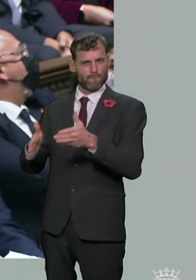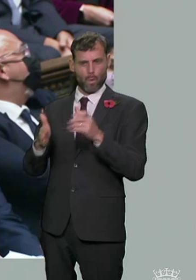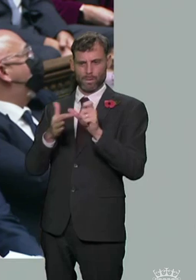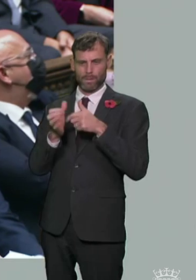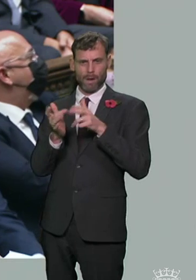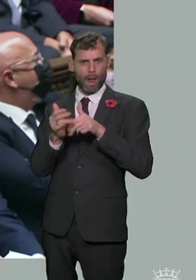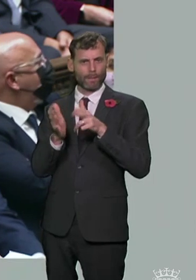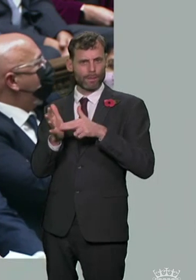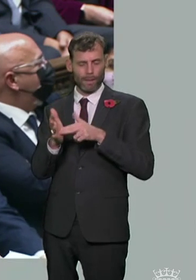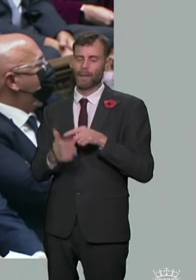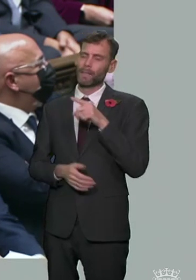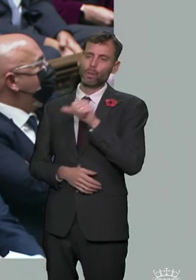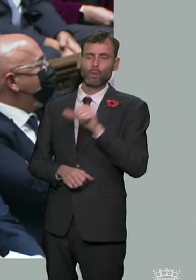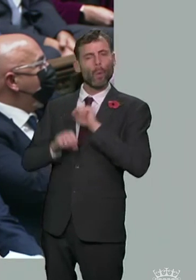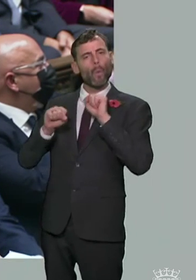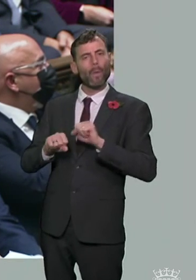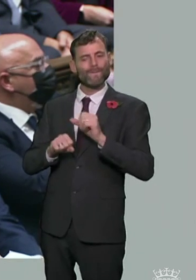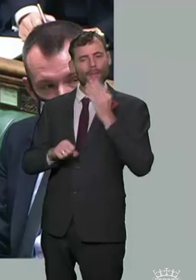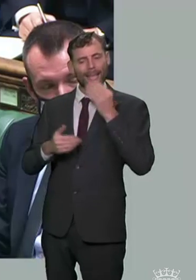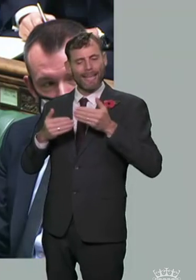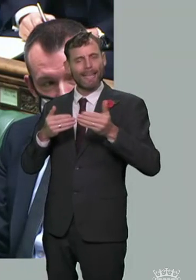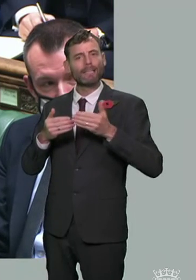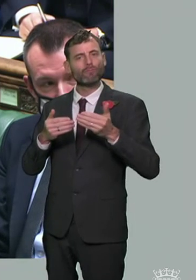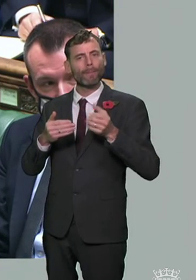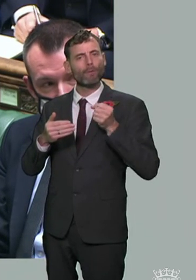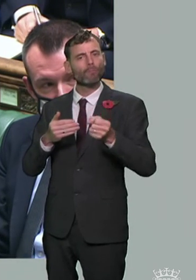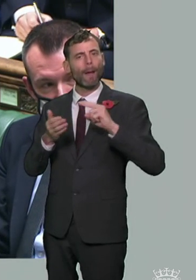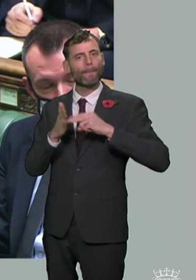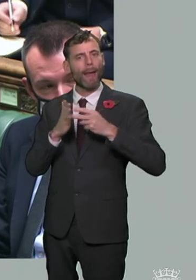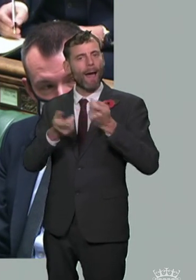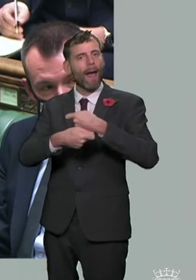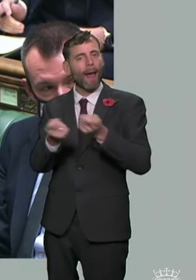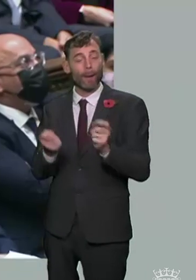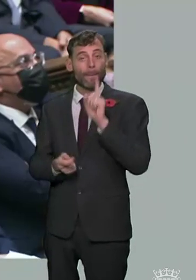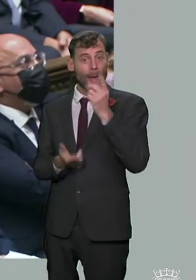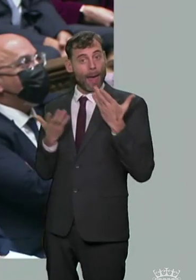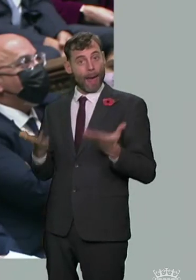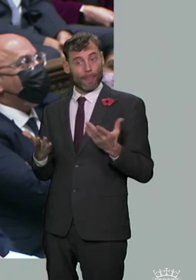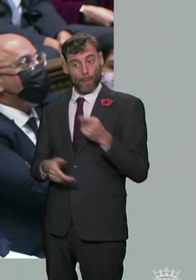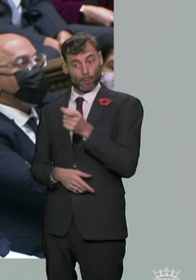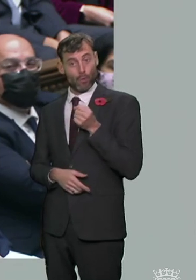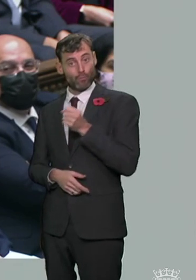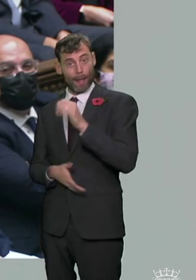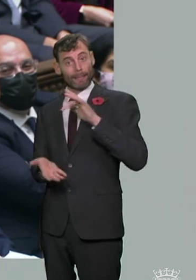He should wait for the interim rail plan to come out, but, in the meantime, we are upgrading Darlington station.